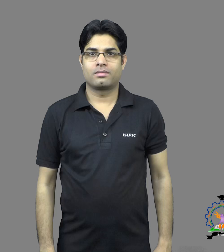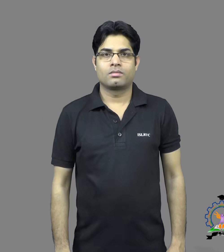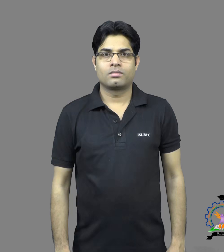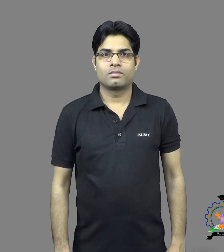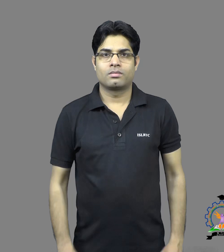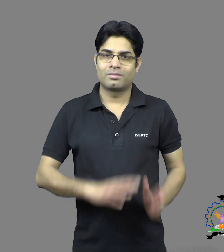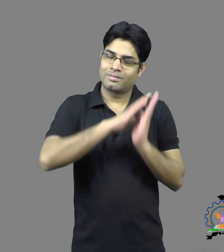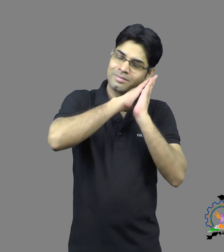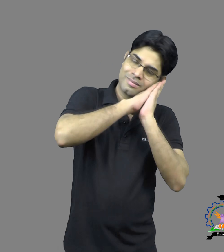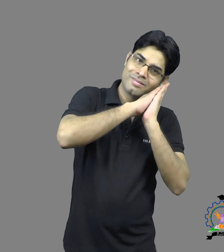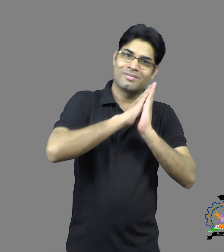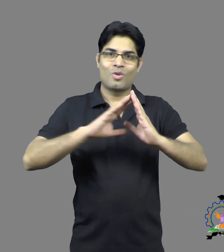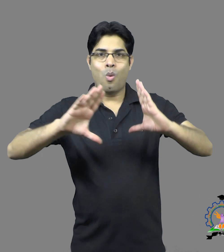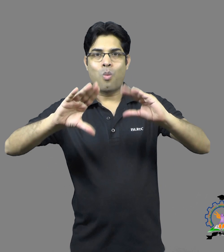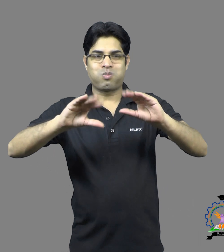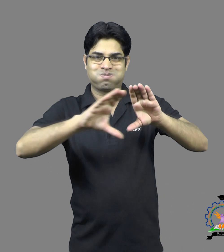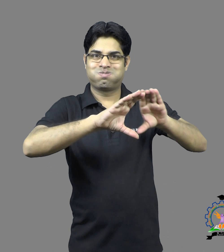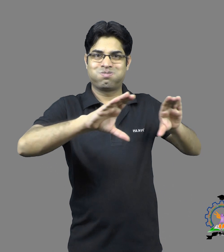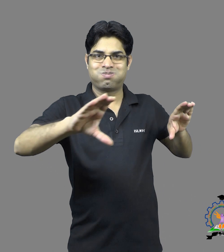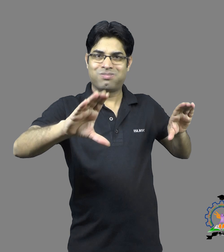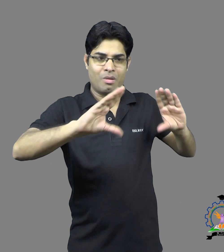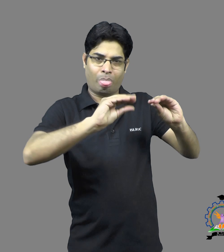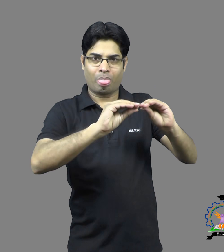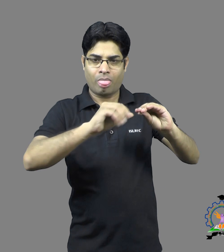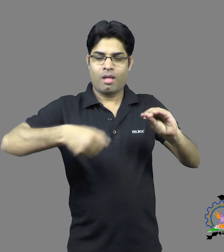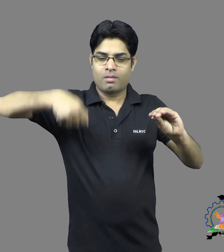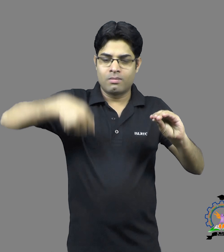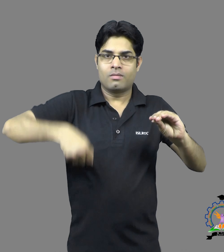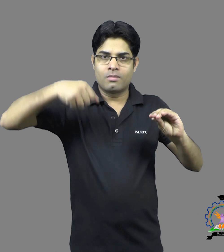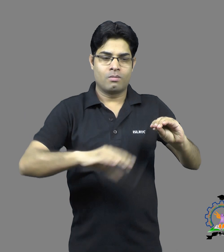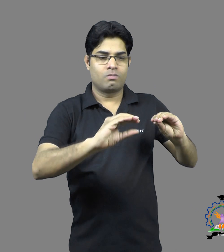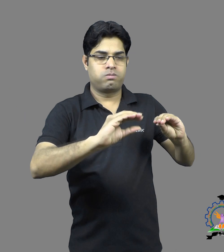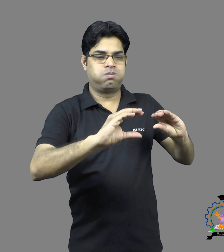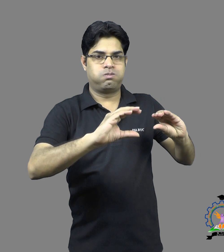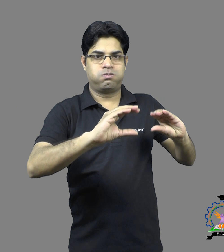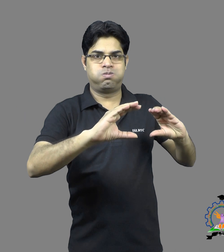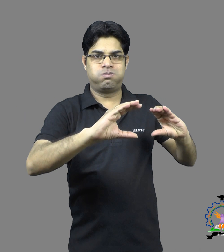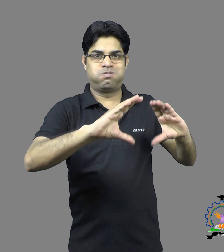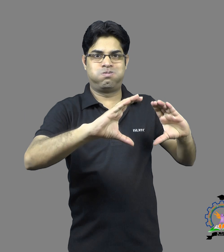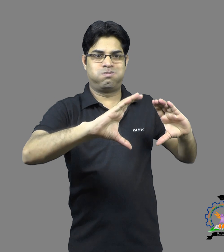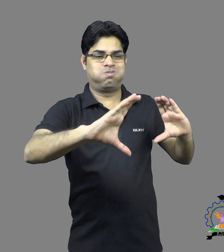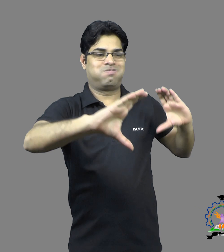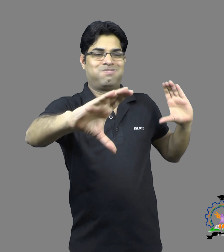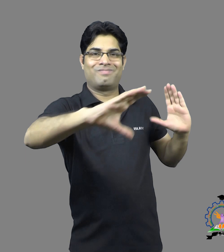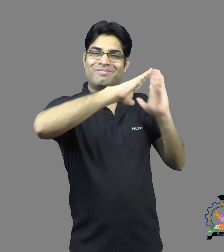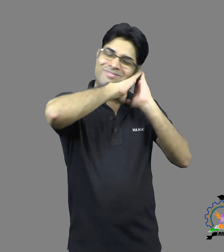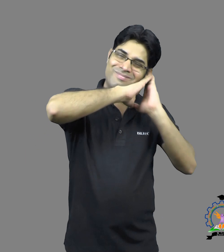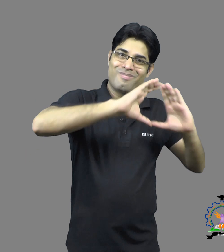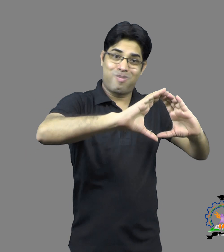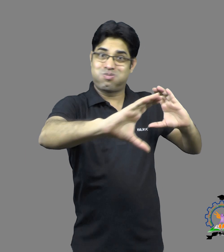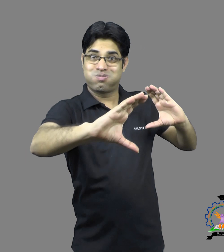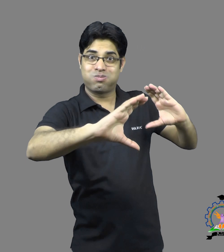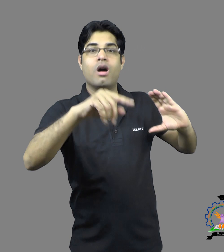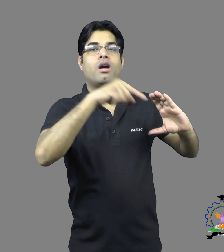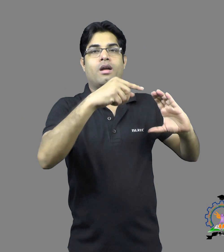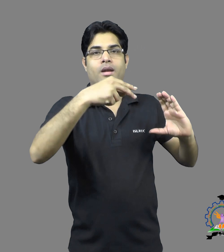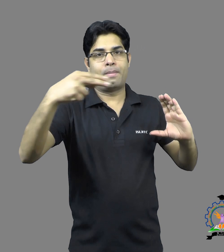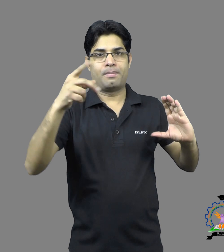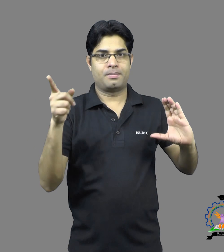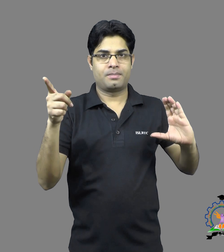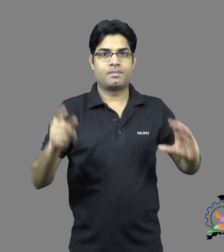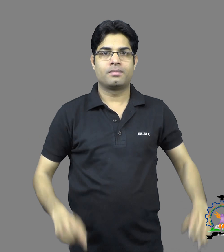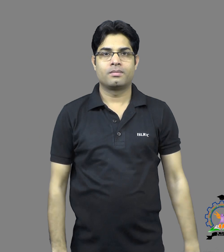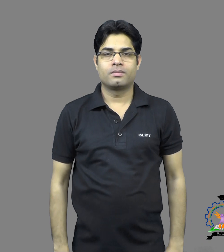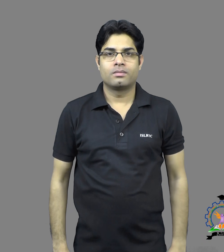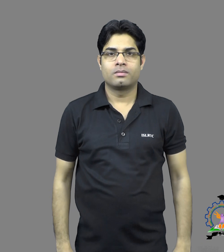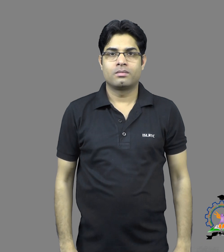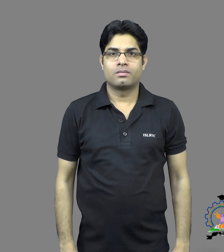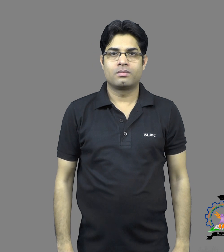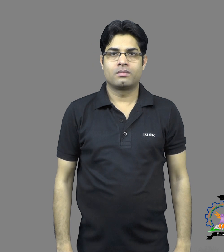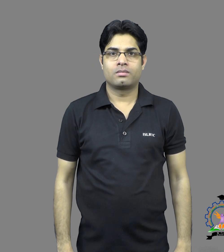Air Matress